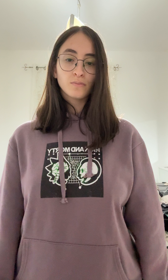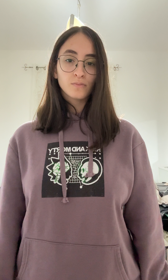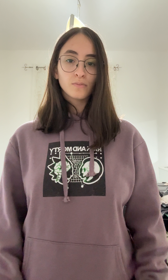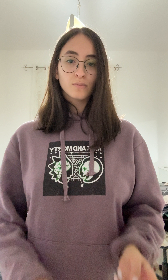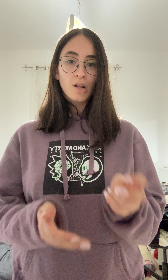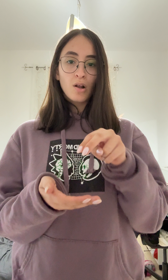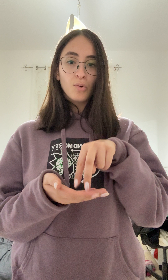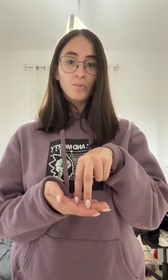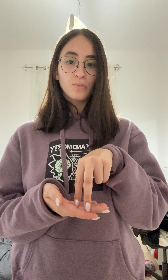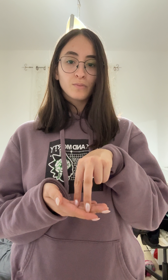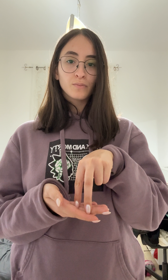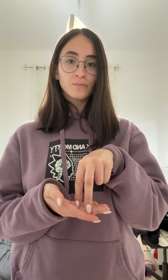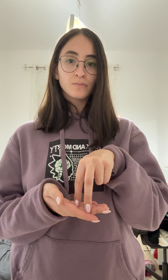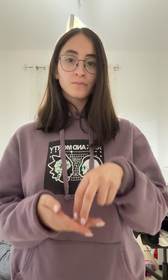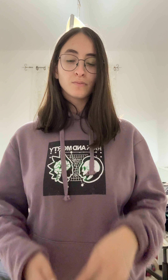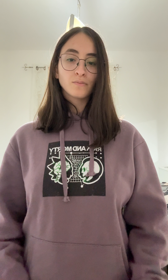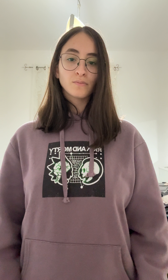לקום